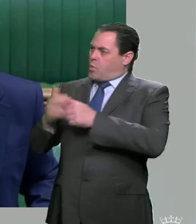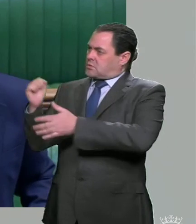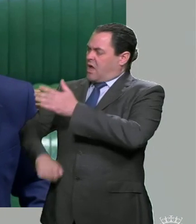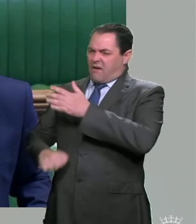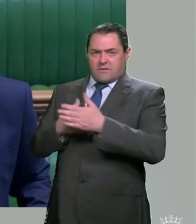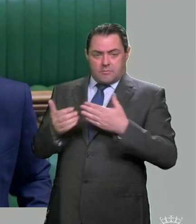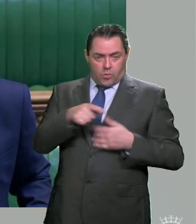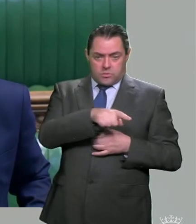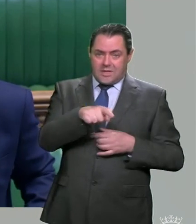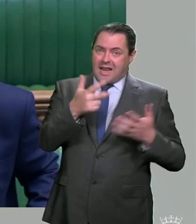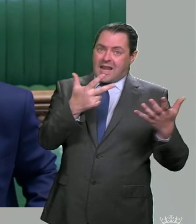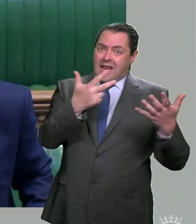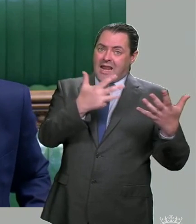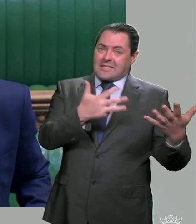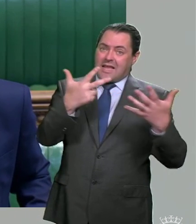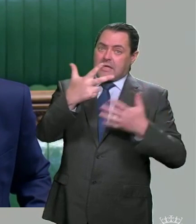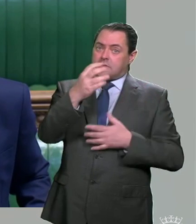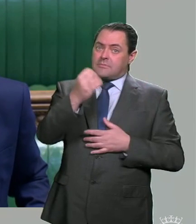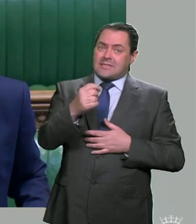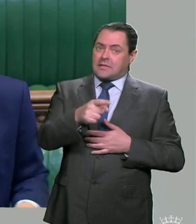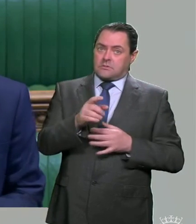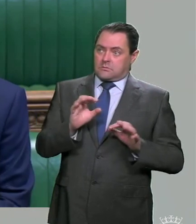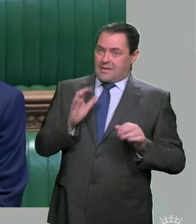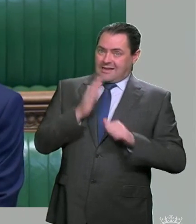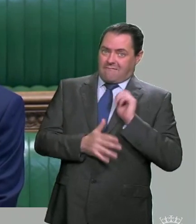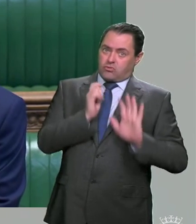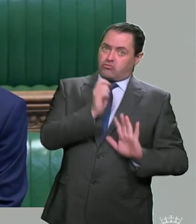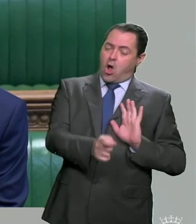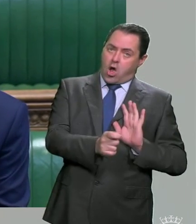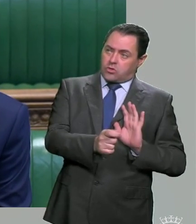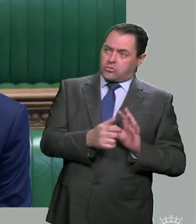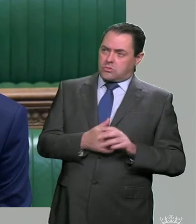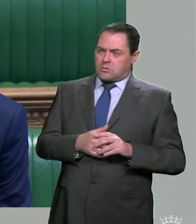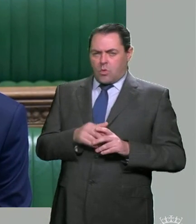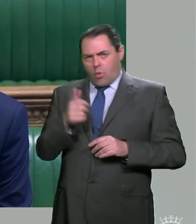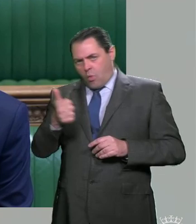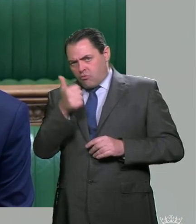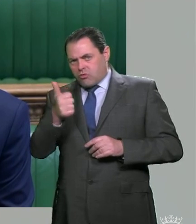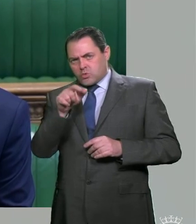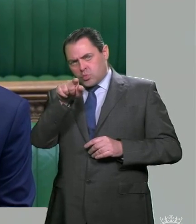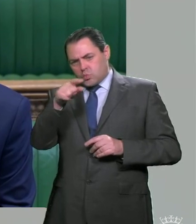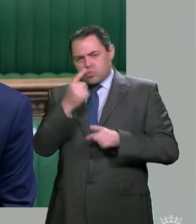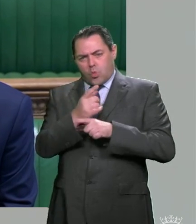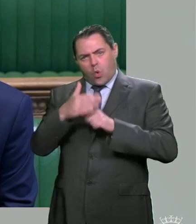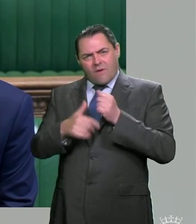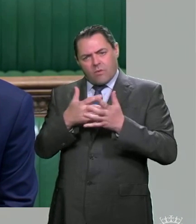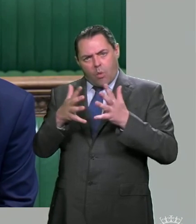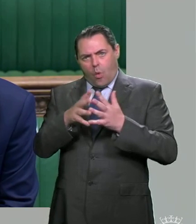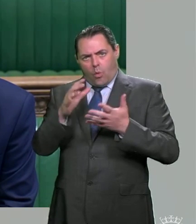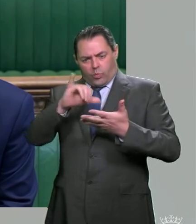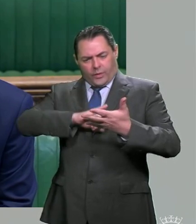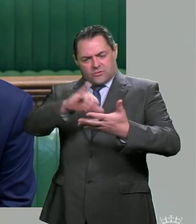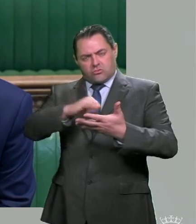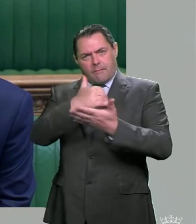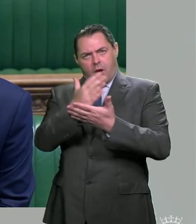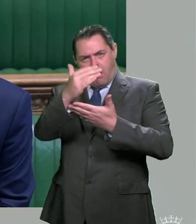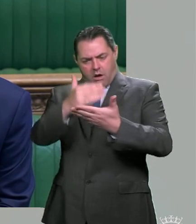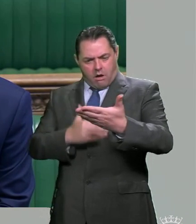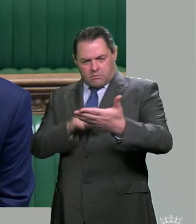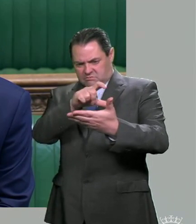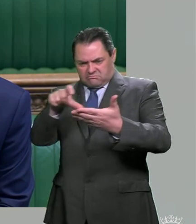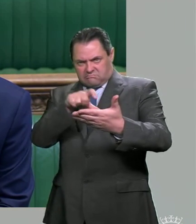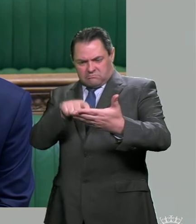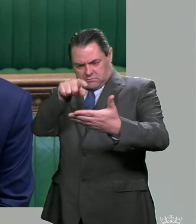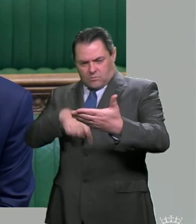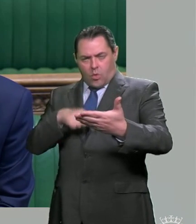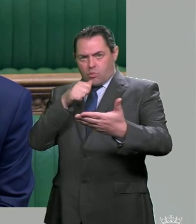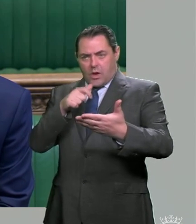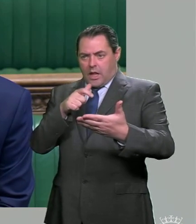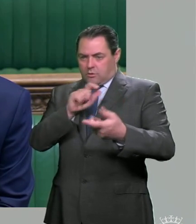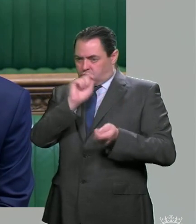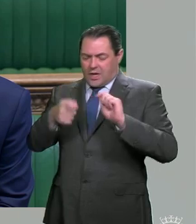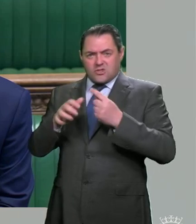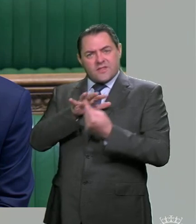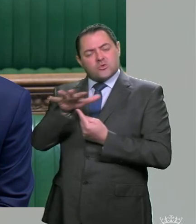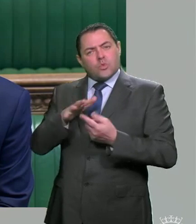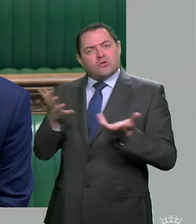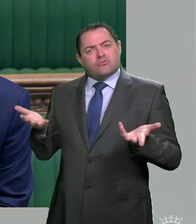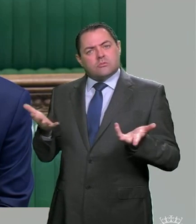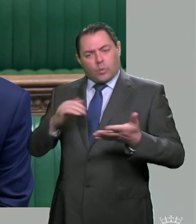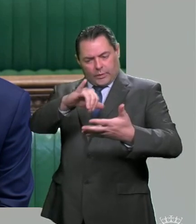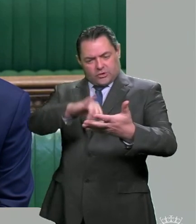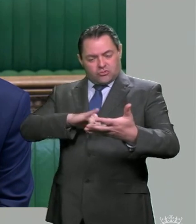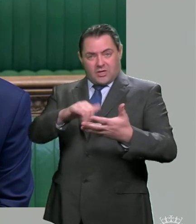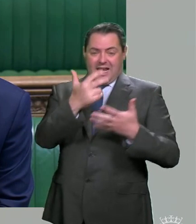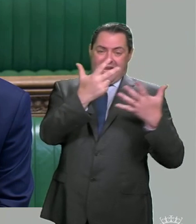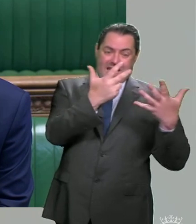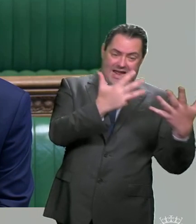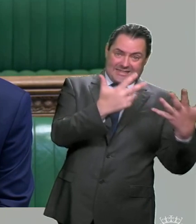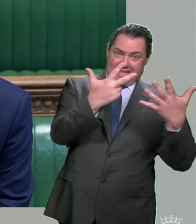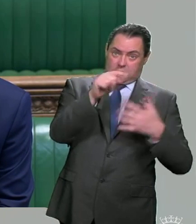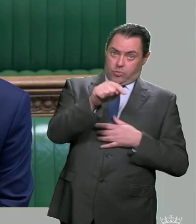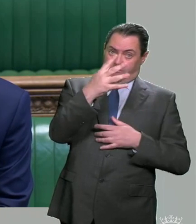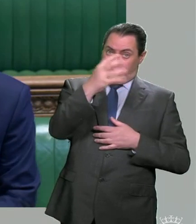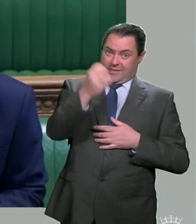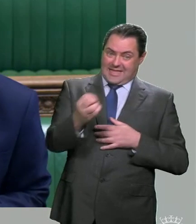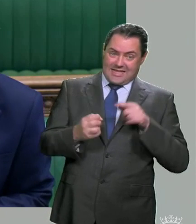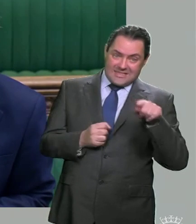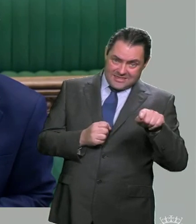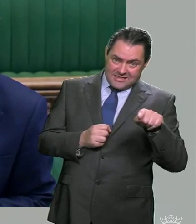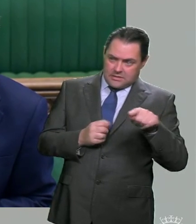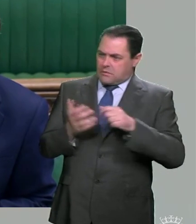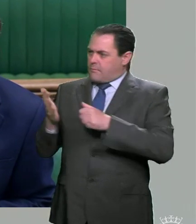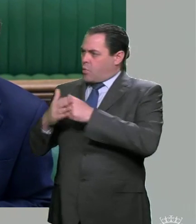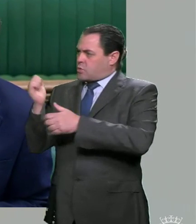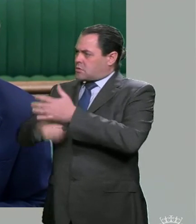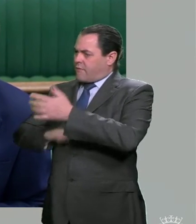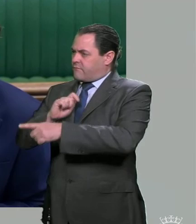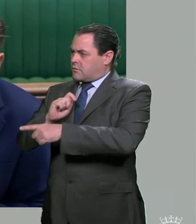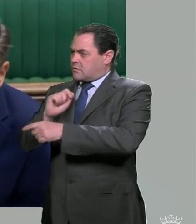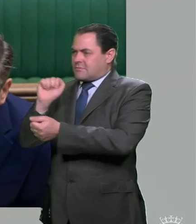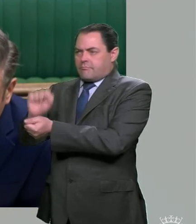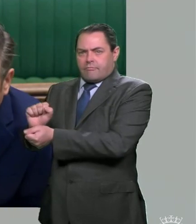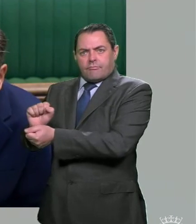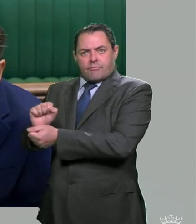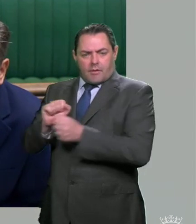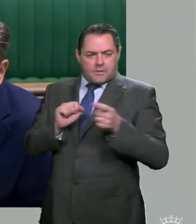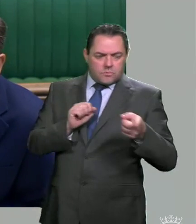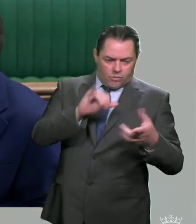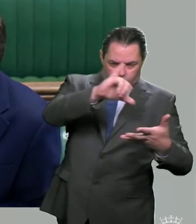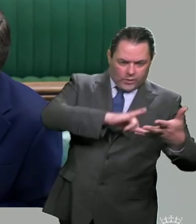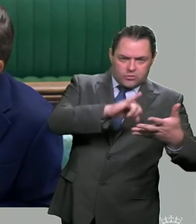Since he has brought up the Bill—it is his main defence, it seems—can he point to what provision, what clause, what chapter, what part of that Bill will do anything to change the fact that 98.4% of reported rape cases do not end in charges and do not get to sentence?